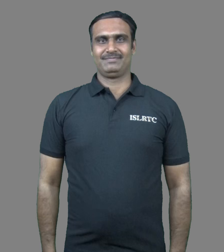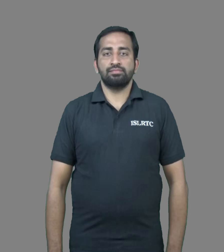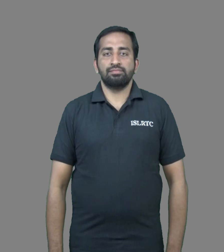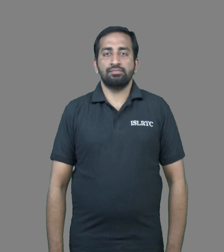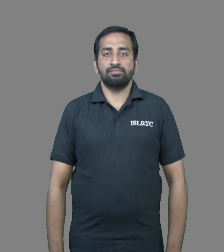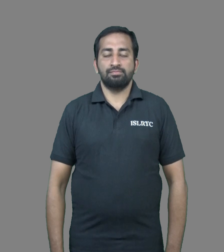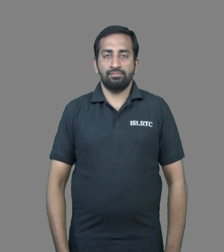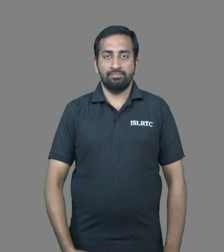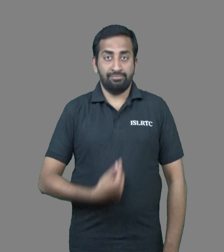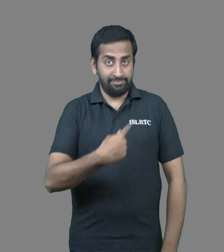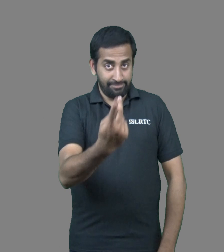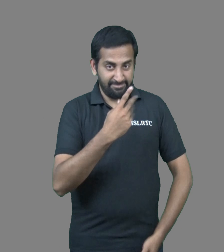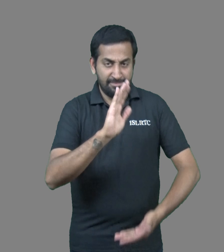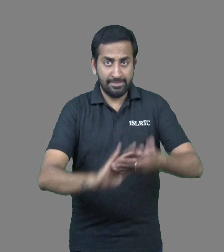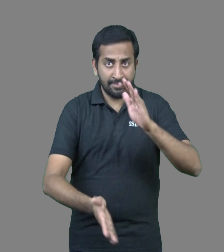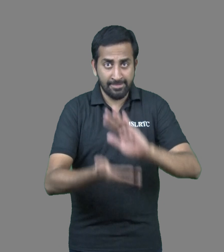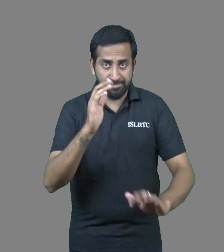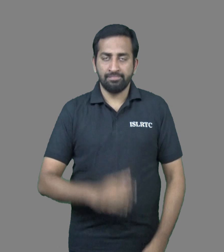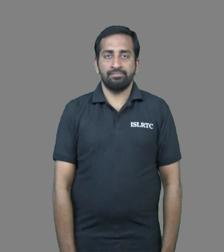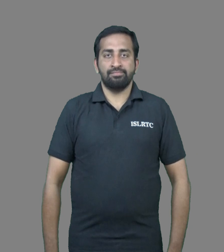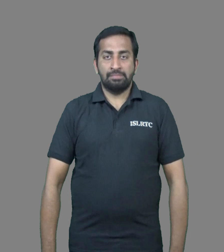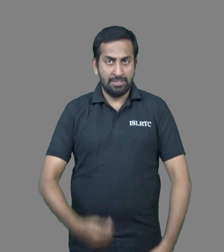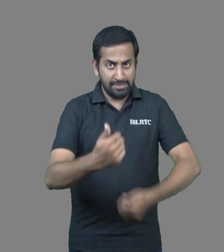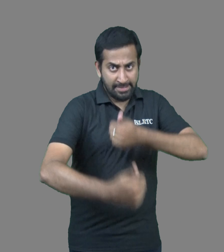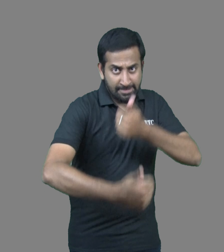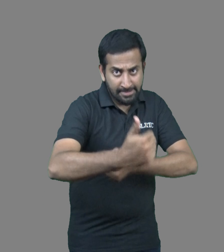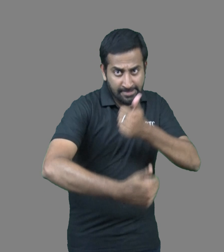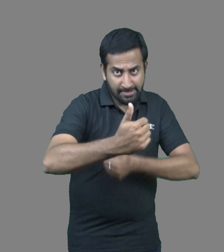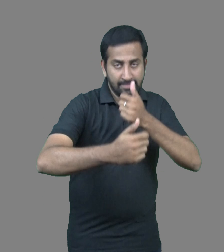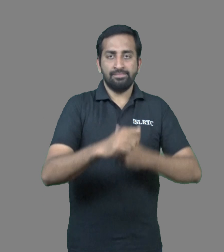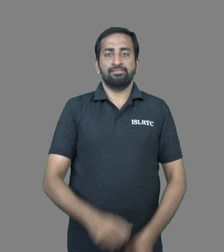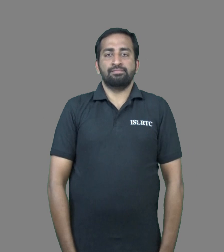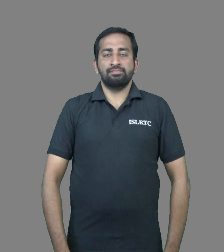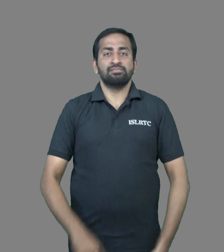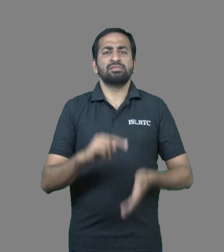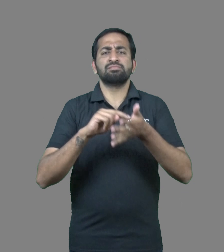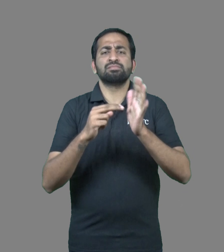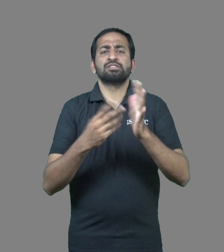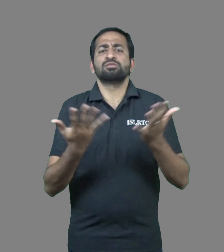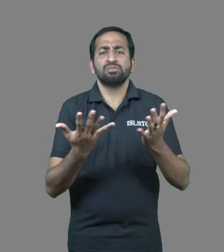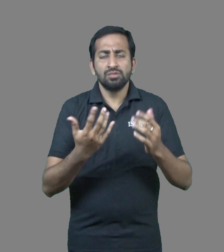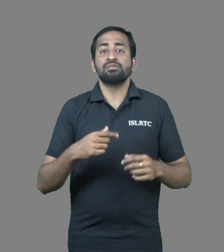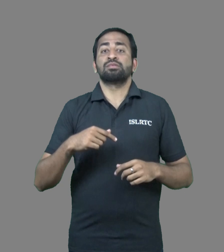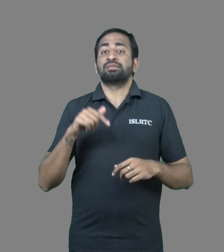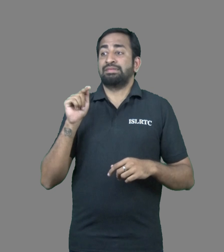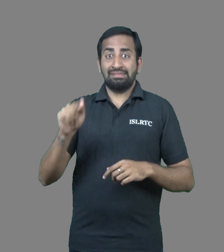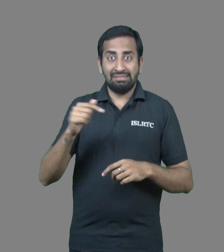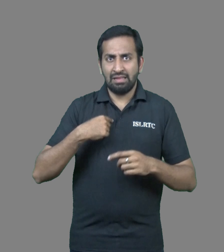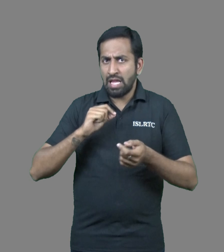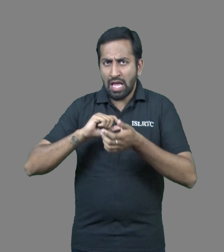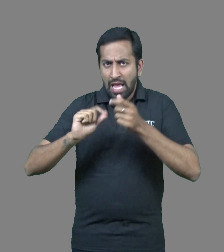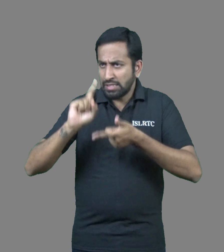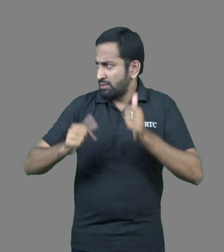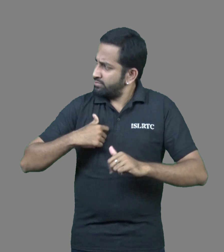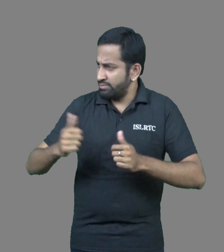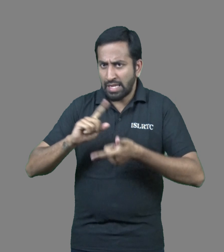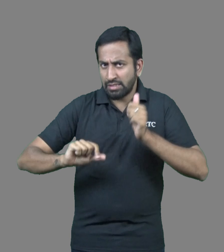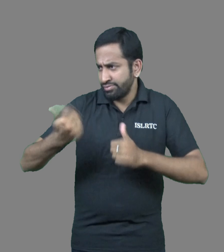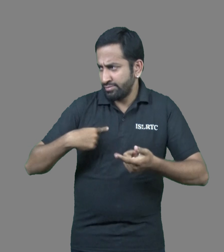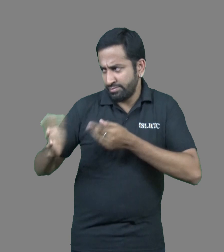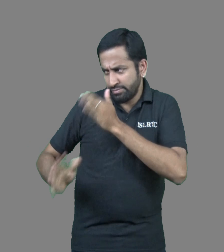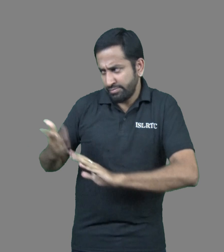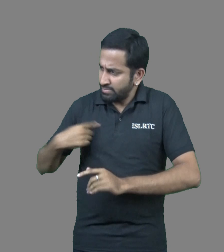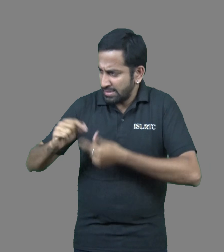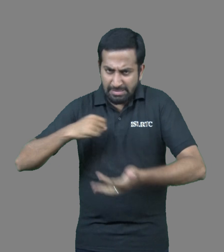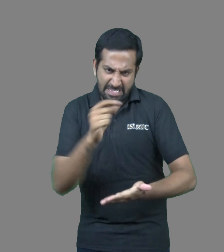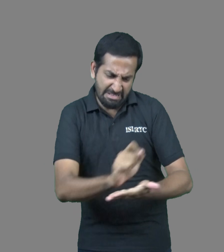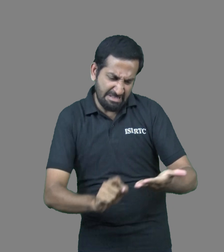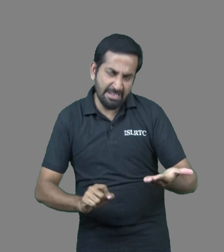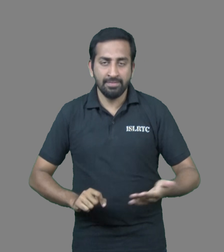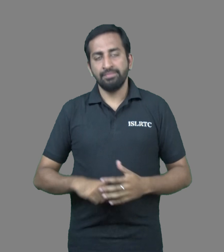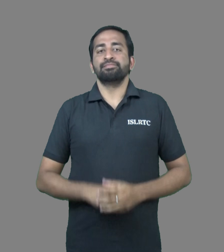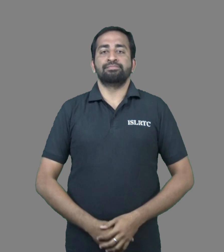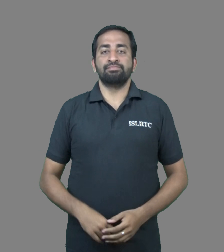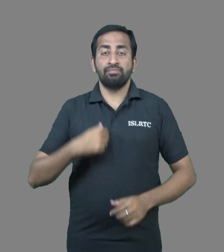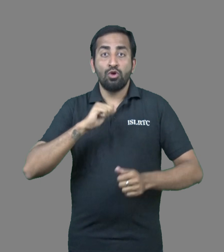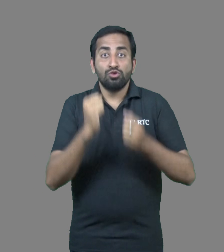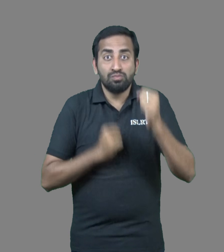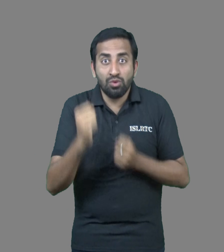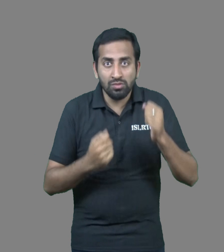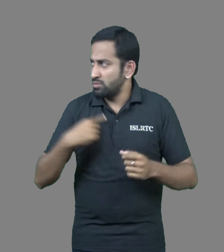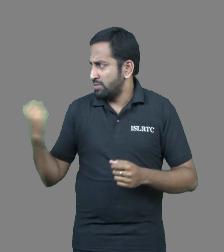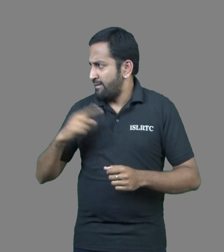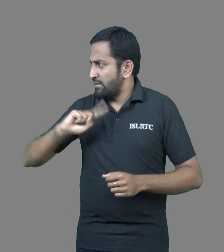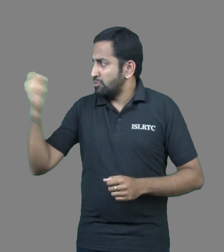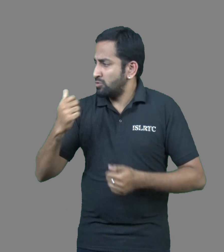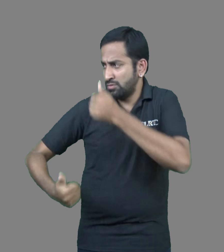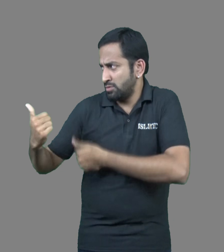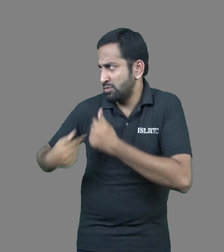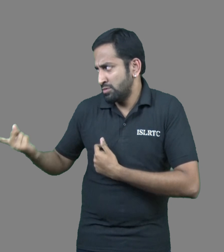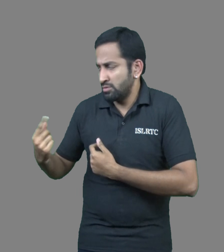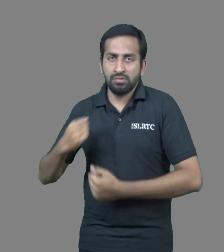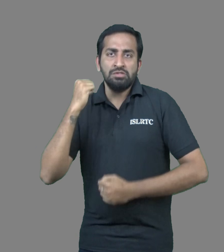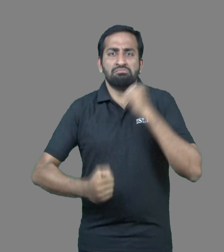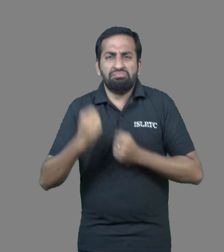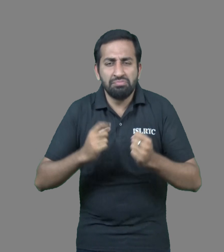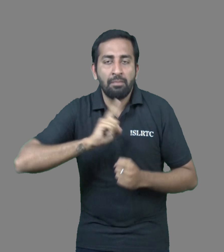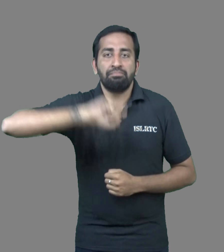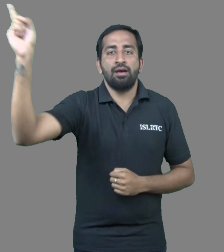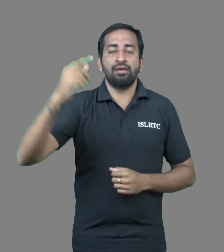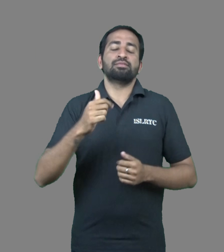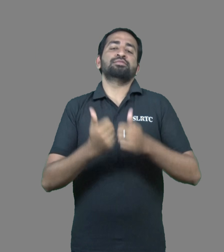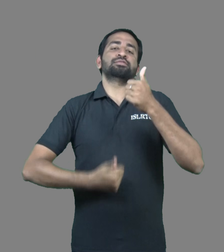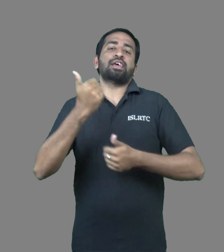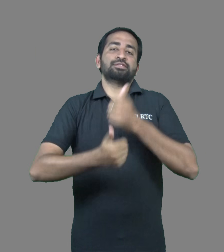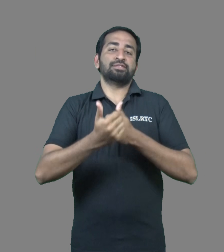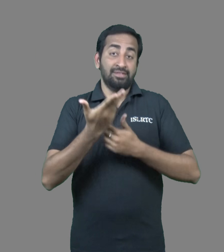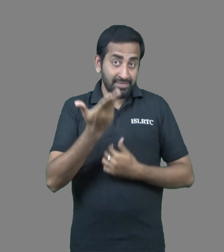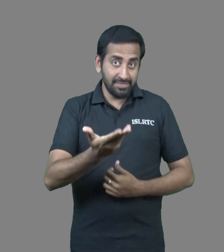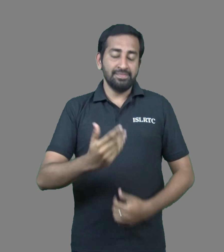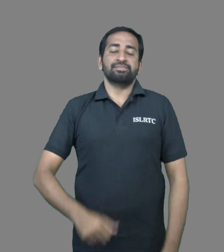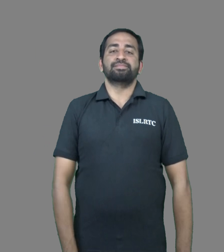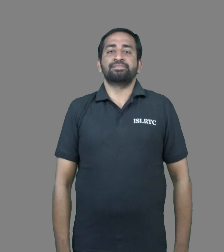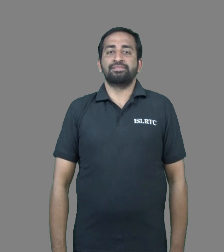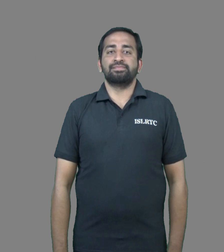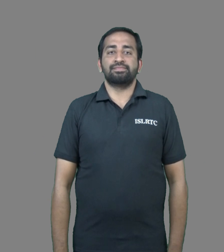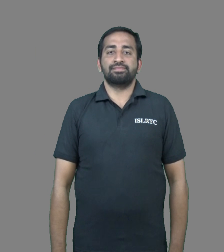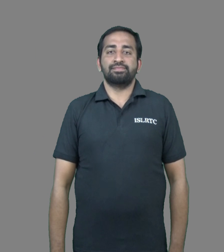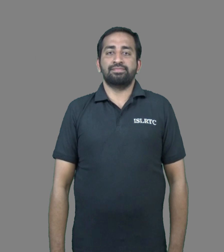Challenge